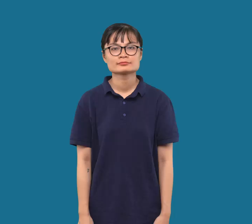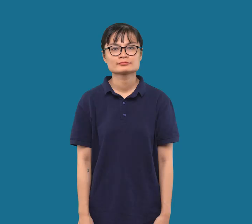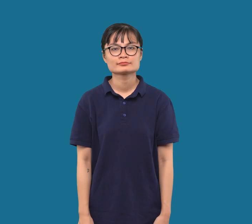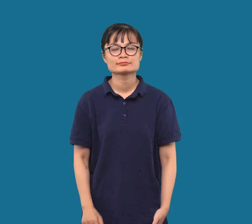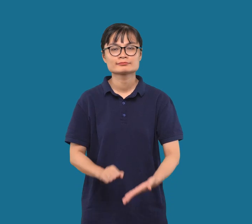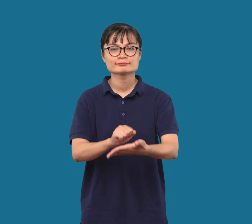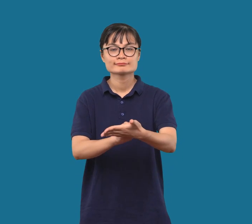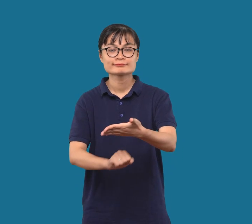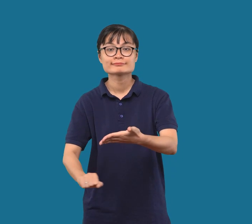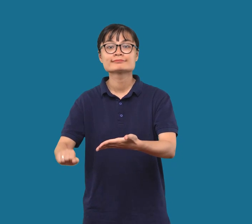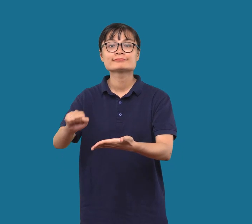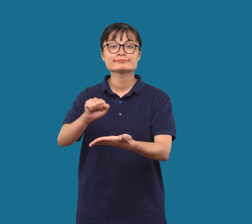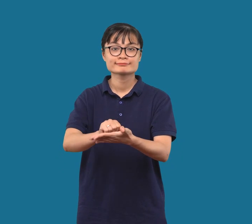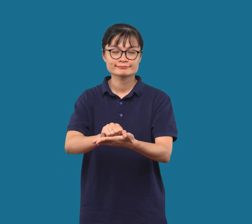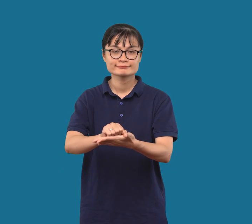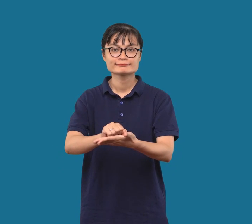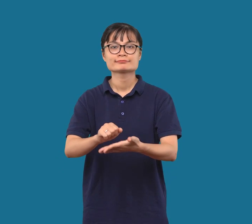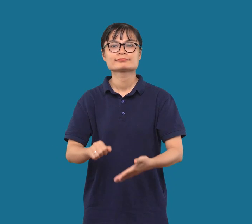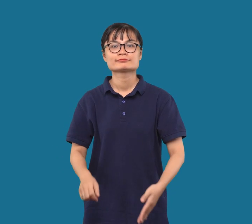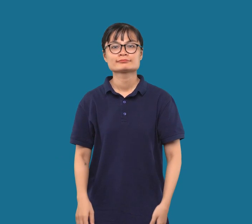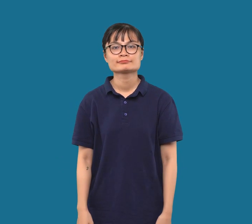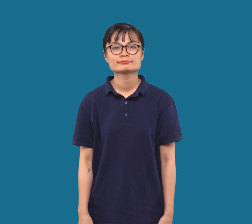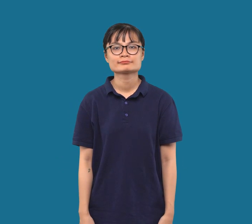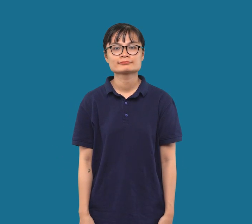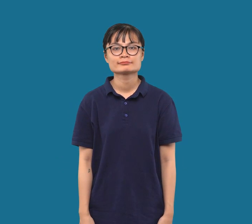Nam Định